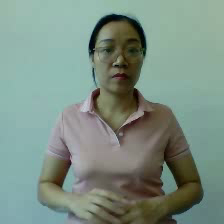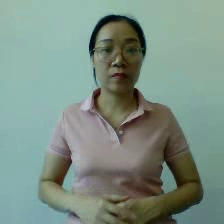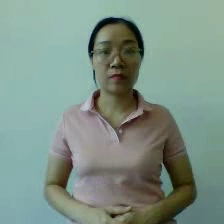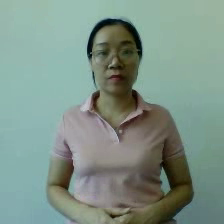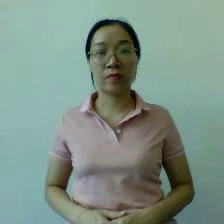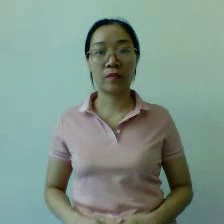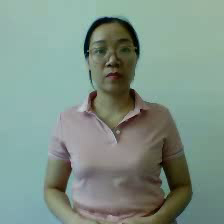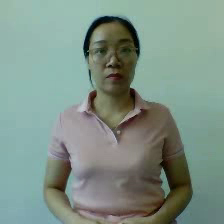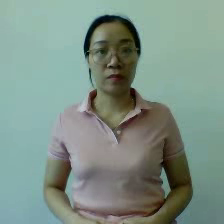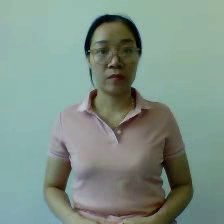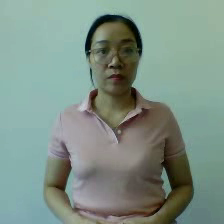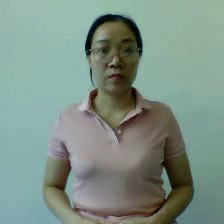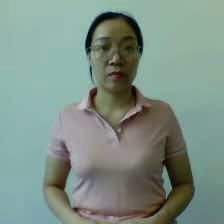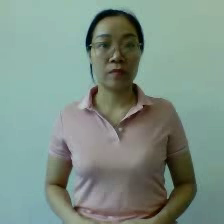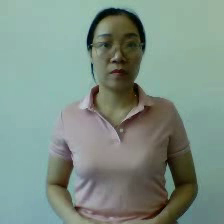Trường học